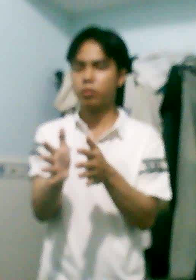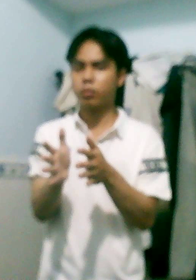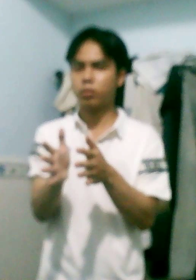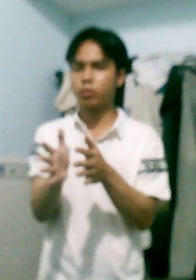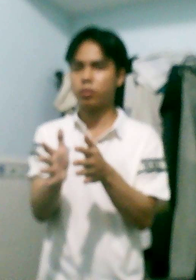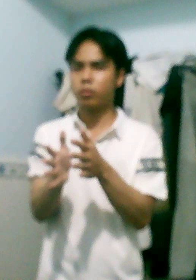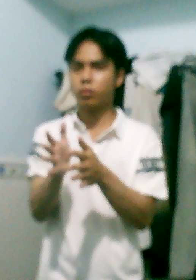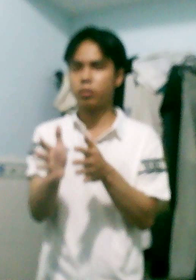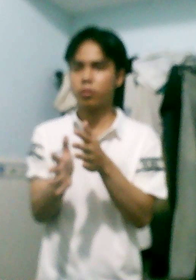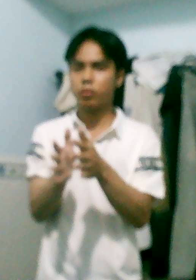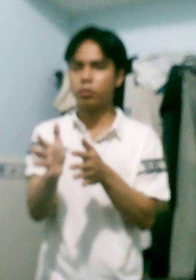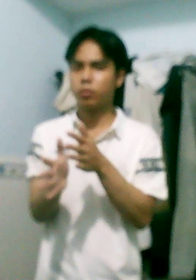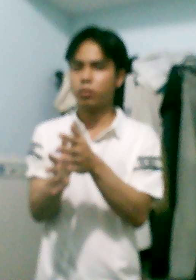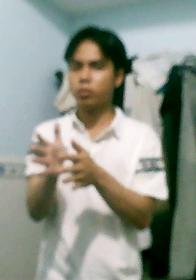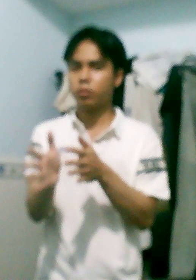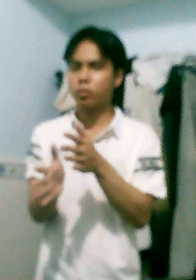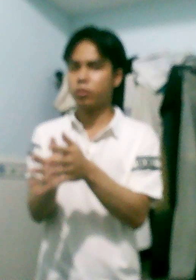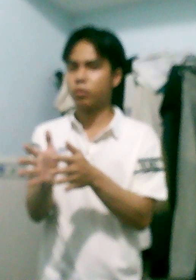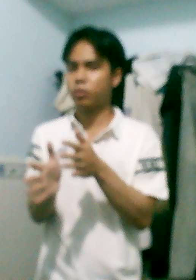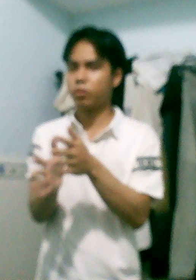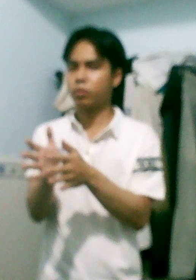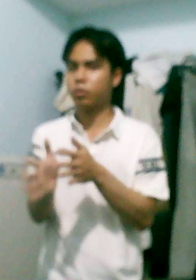ngon ngu ki hieu